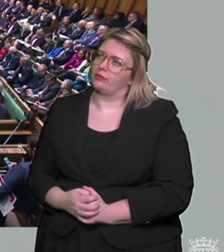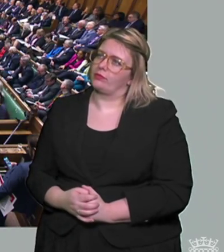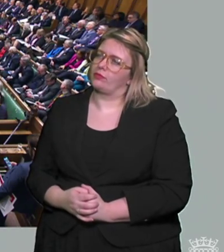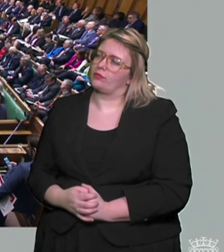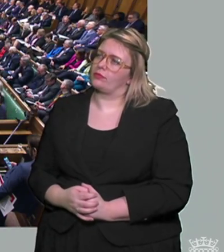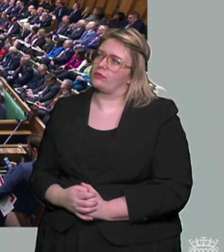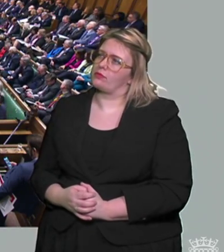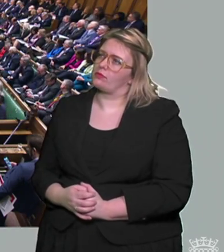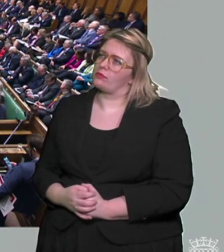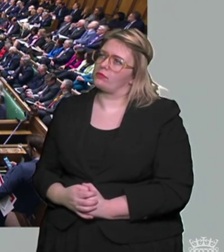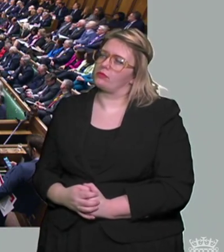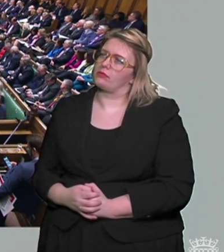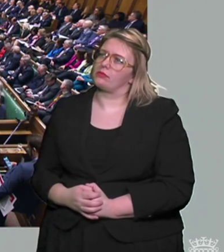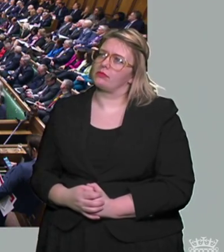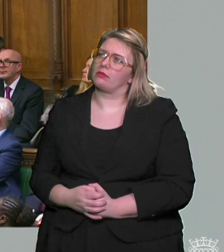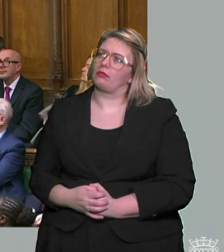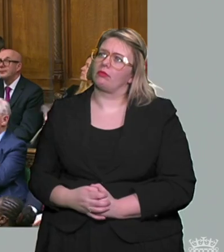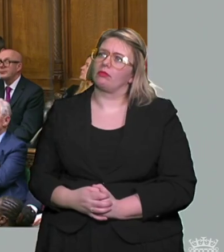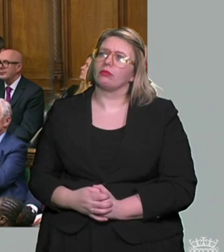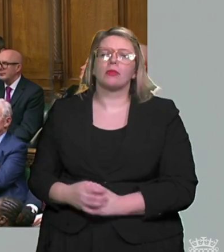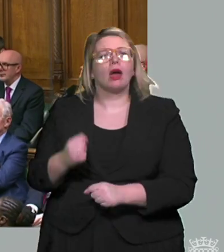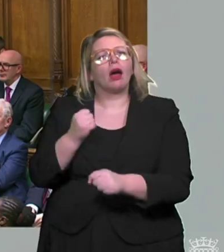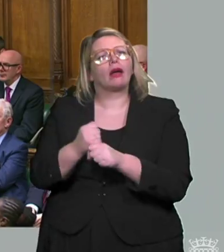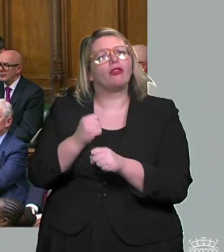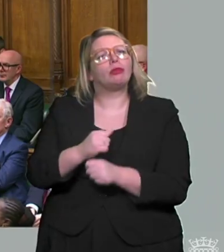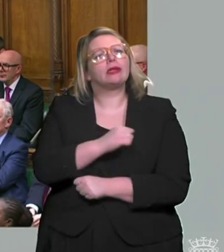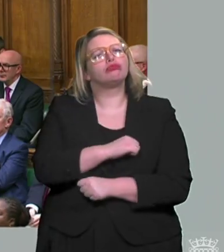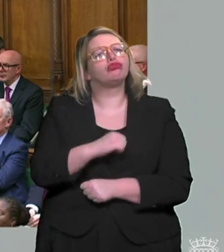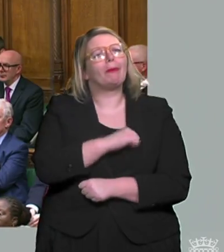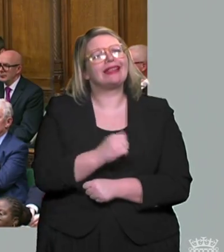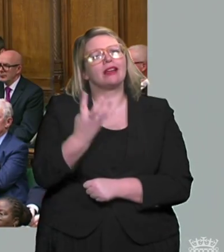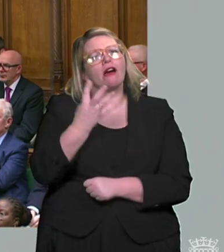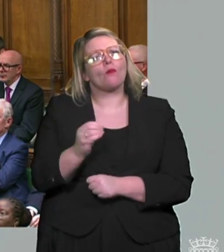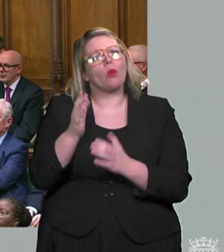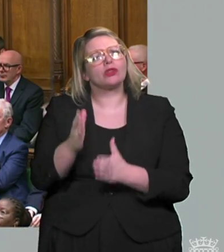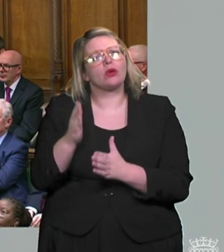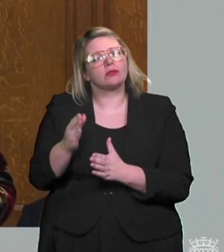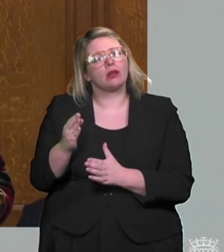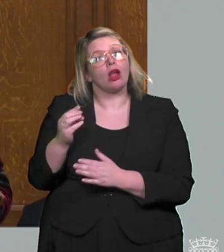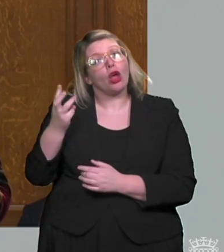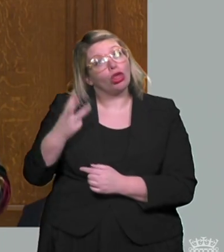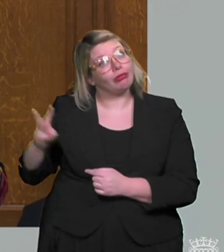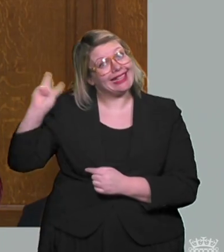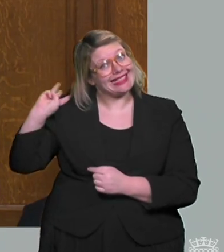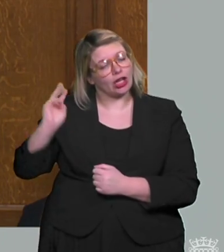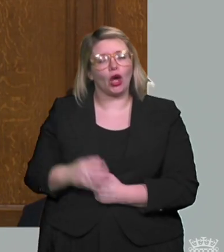The Government promised the 40 new hospitals three years ago and the Prime Minister has just expressed again his intention to proceed.